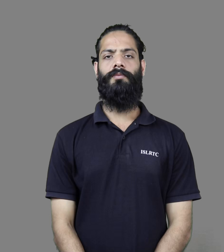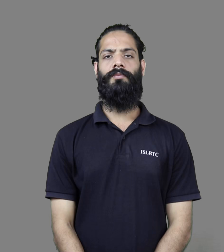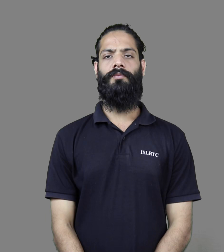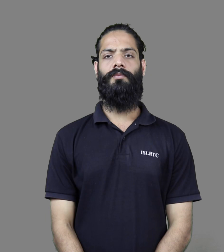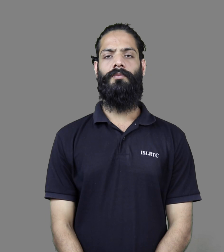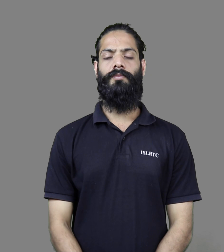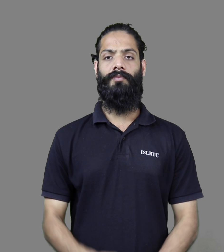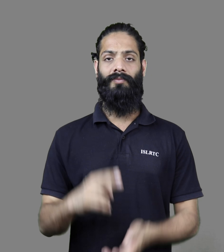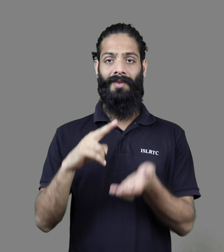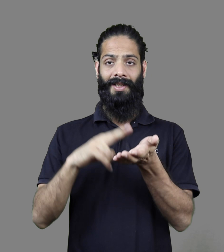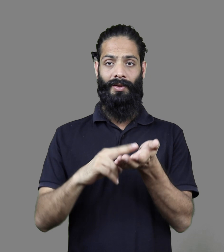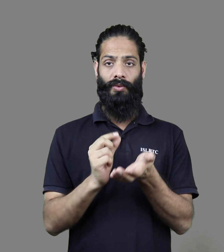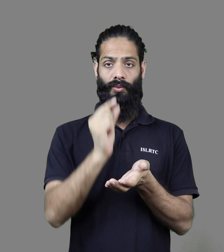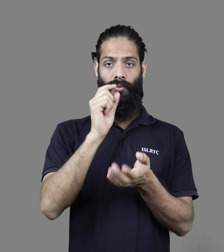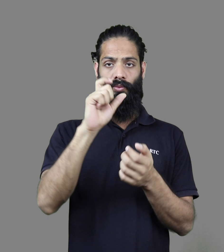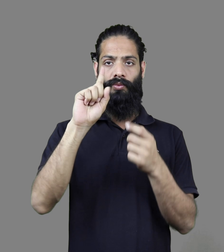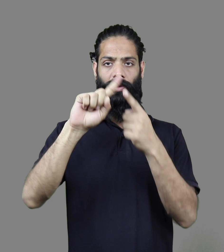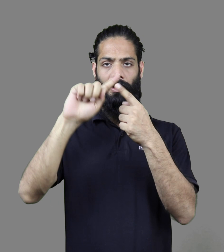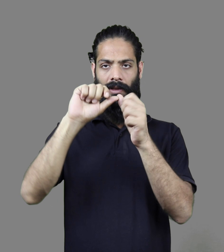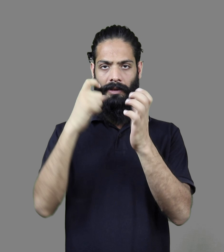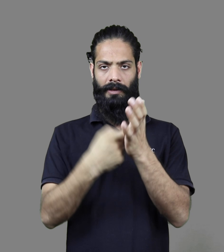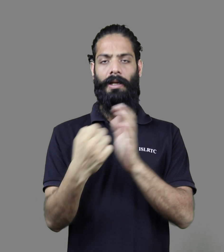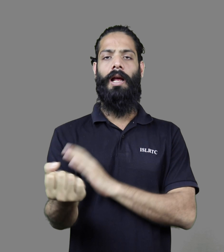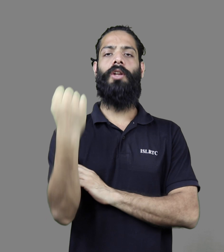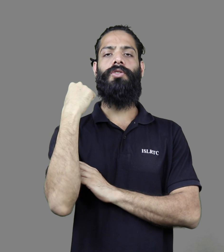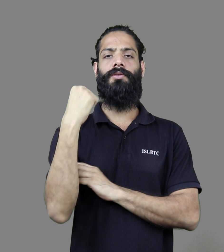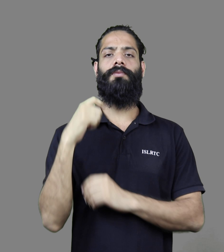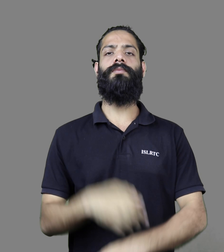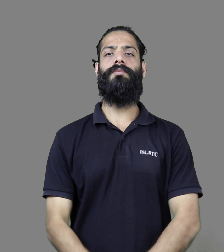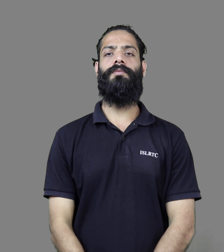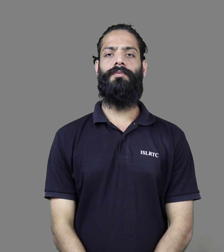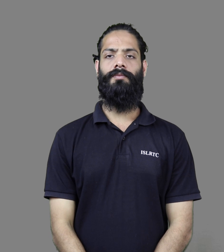Nuclear Energy